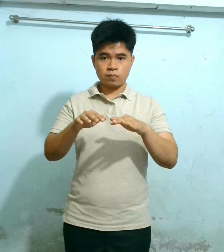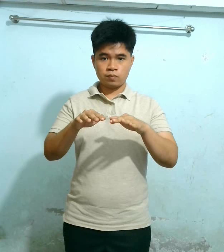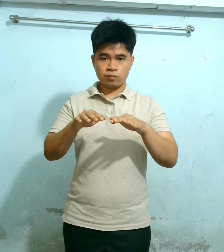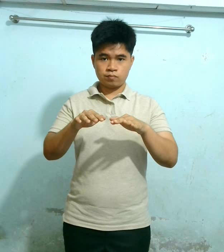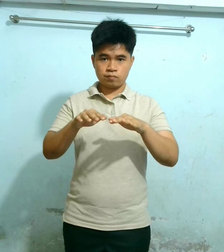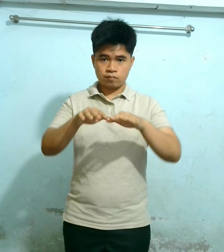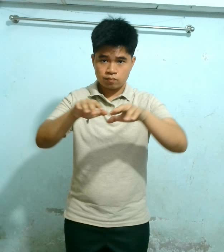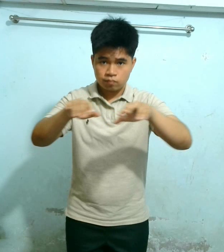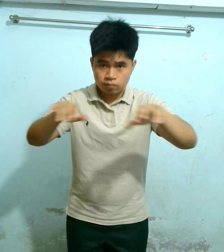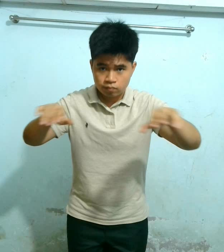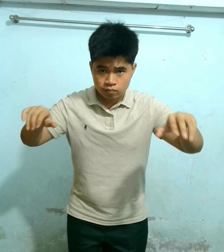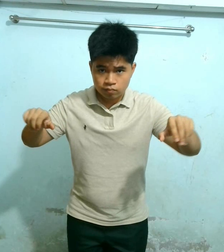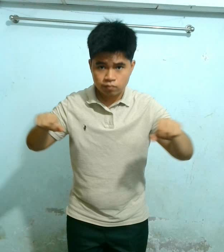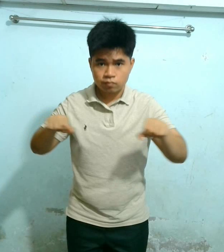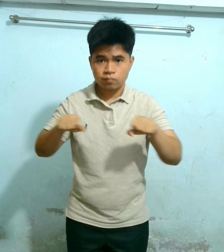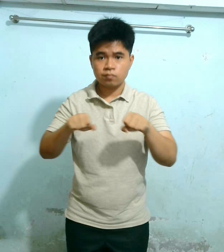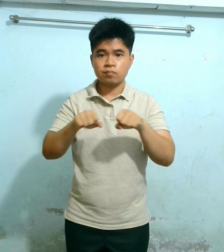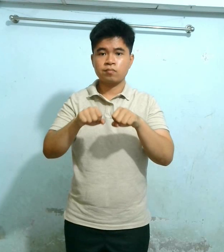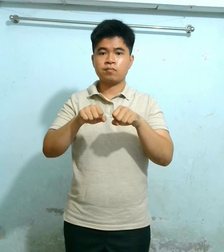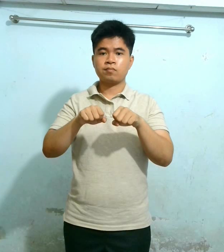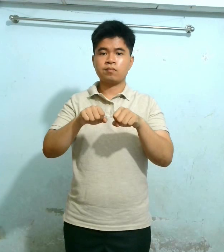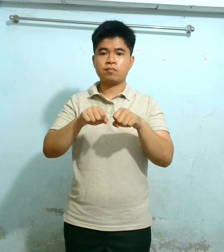boi